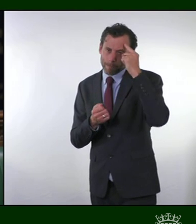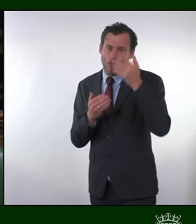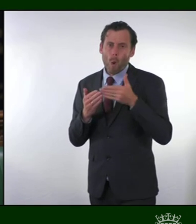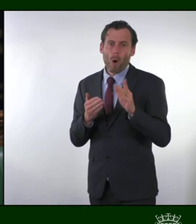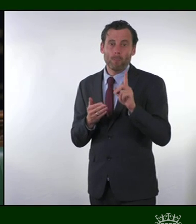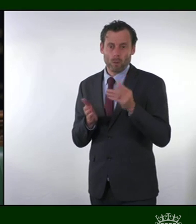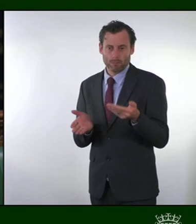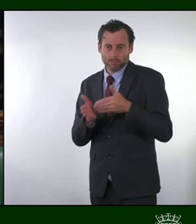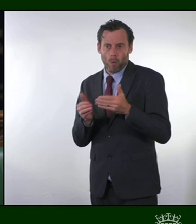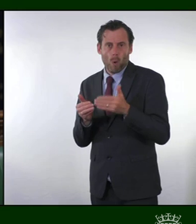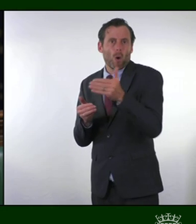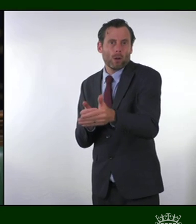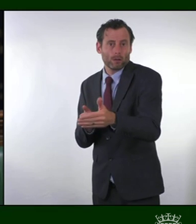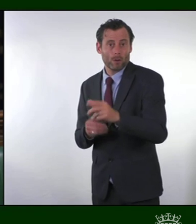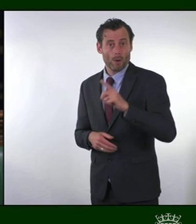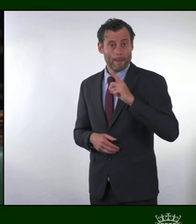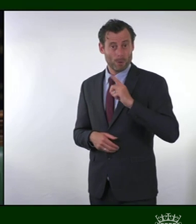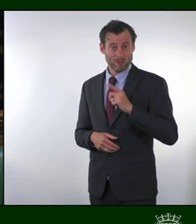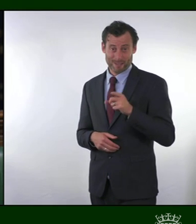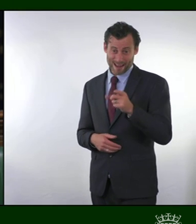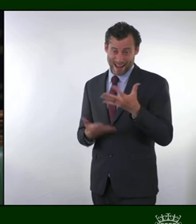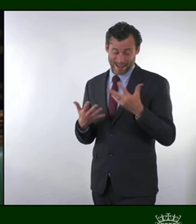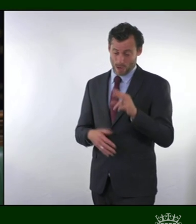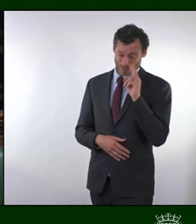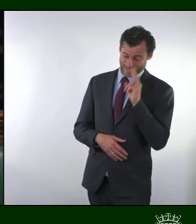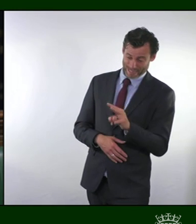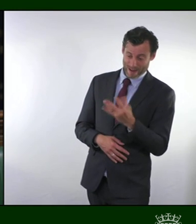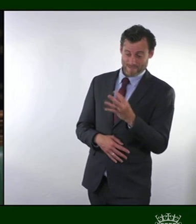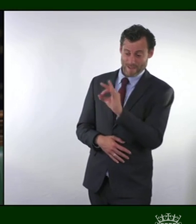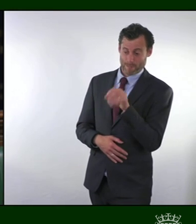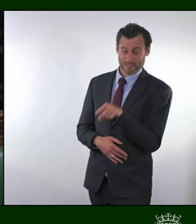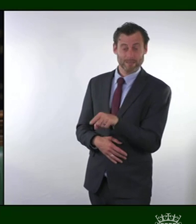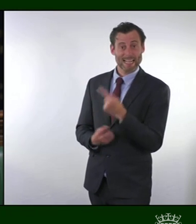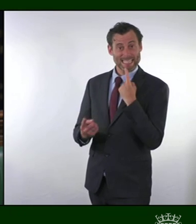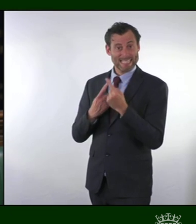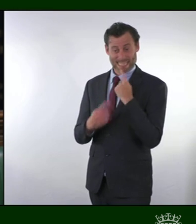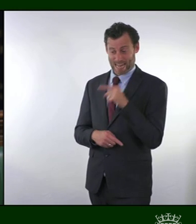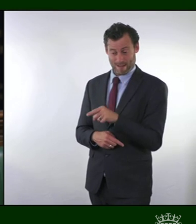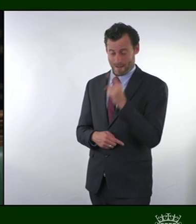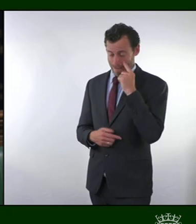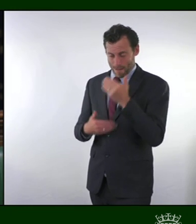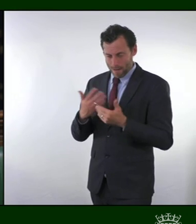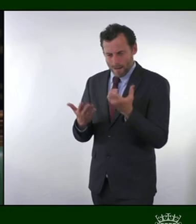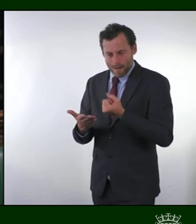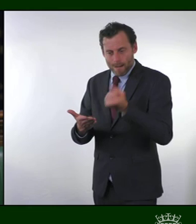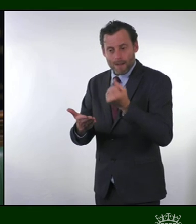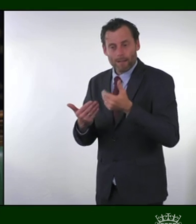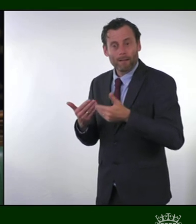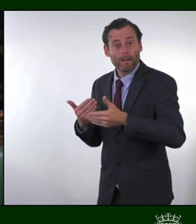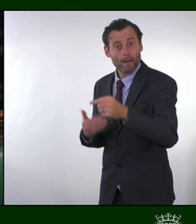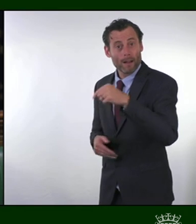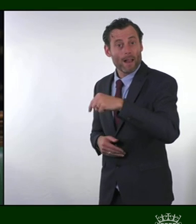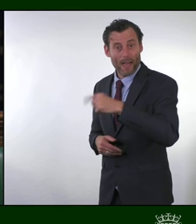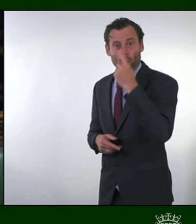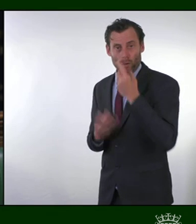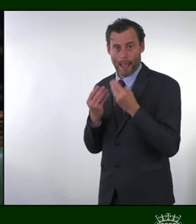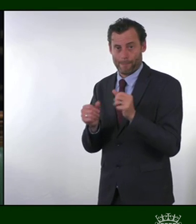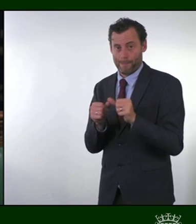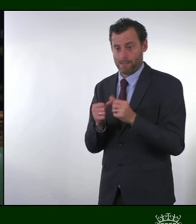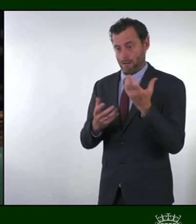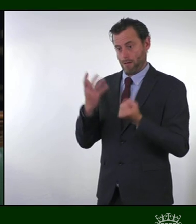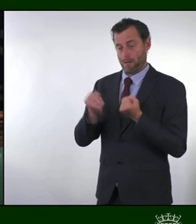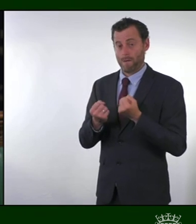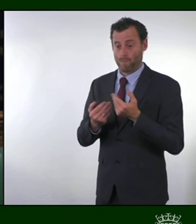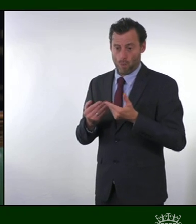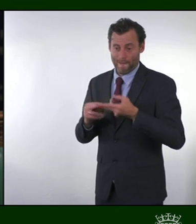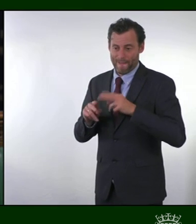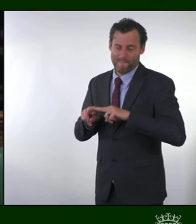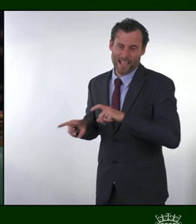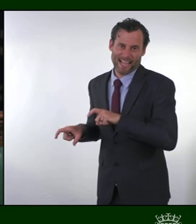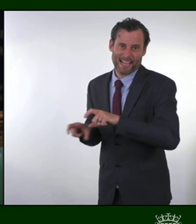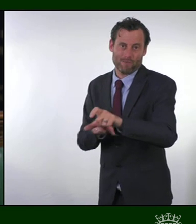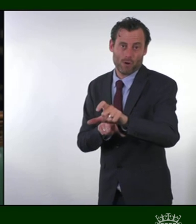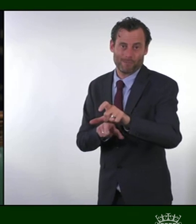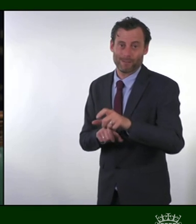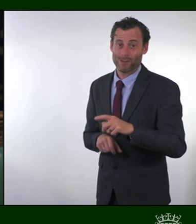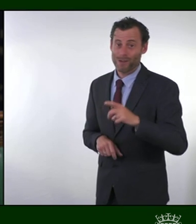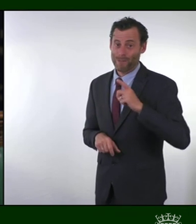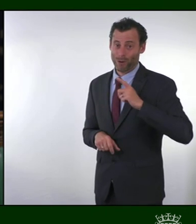He will have the best possible data now to test against previous studies that have shown that that rate could actually bring a better return of revenue for the Treasury.